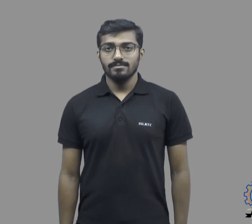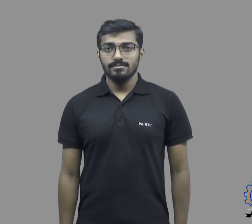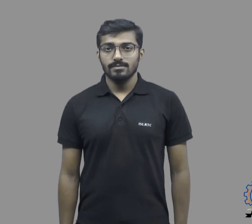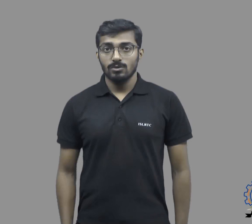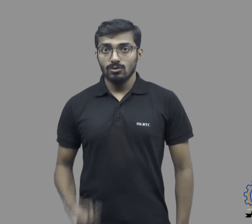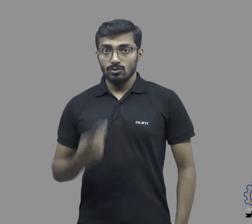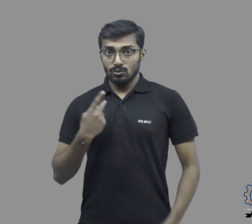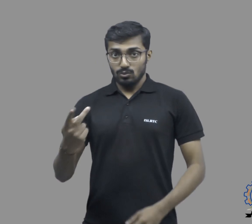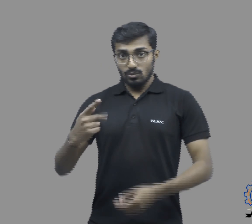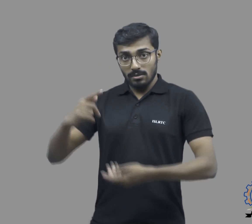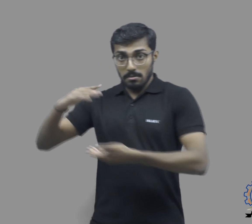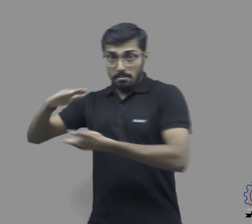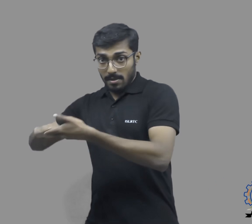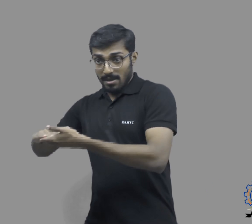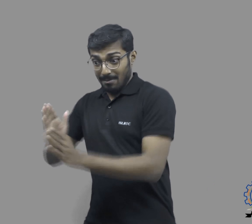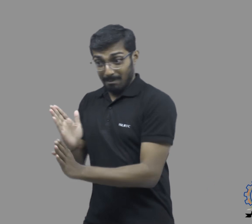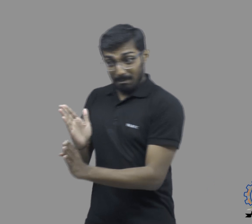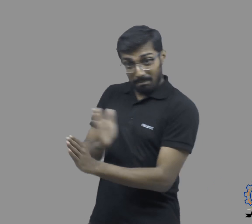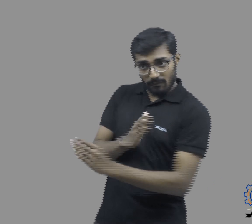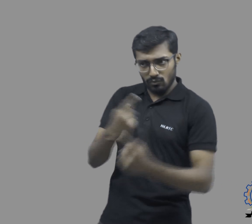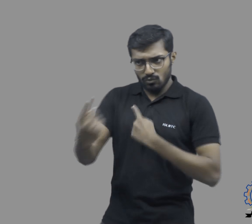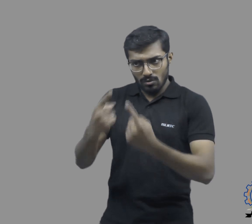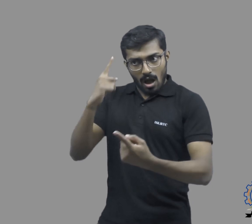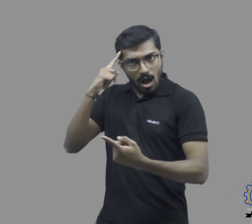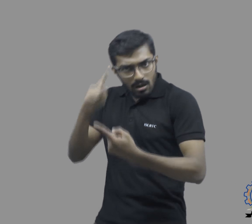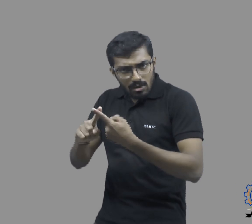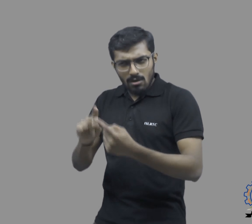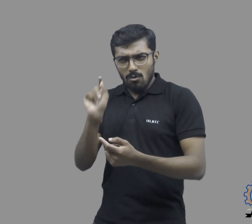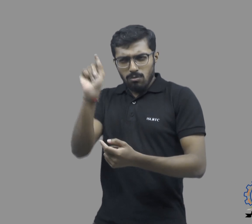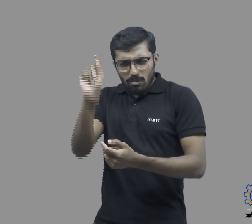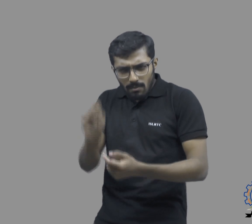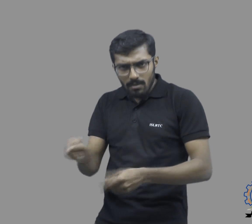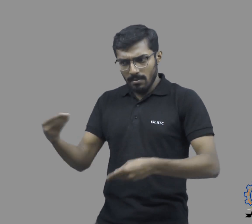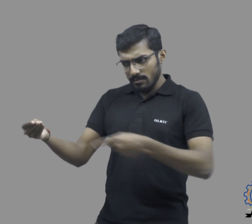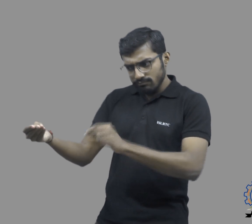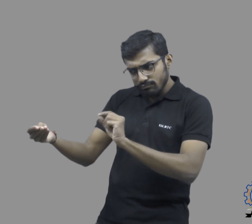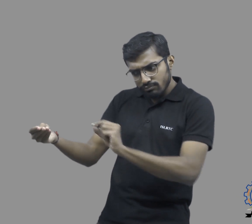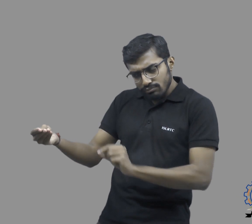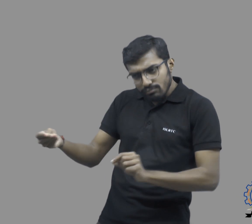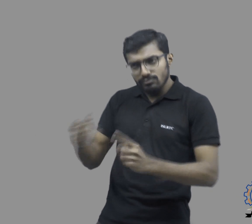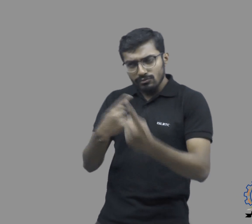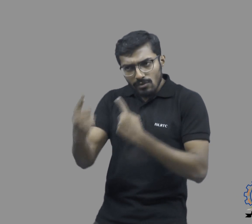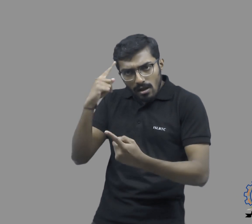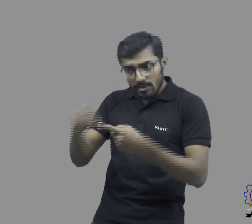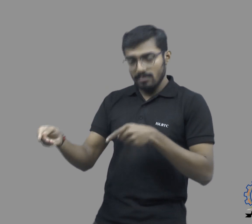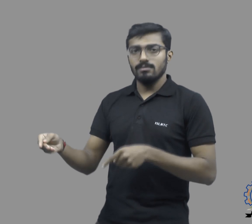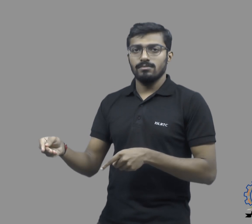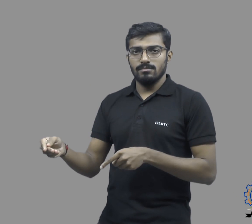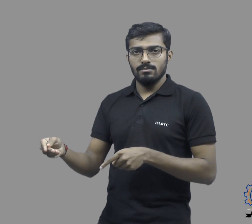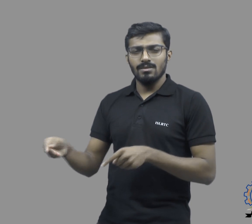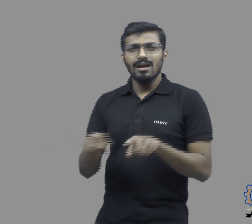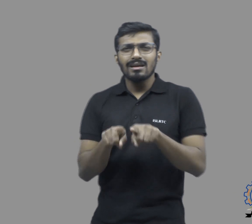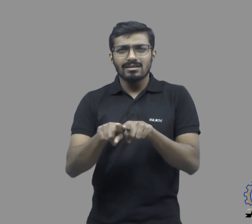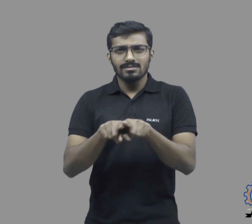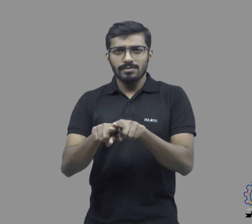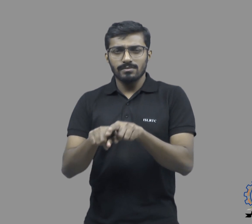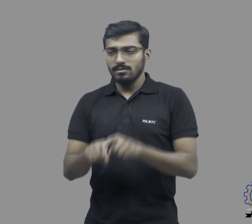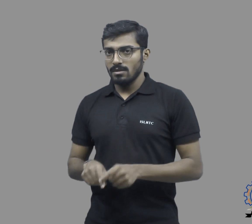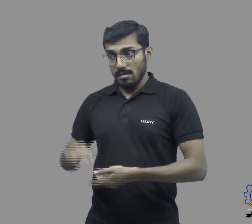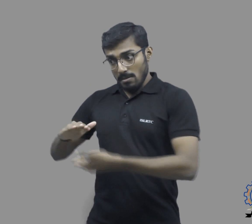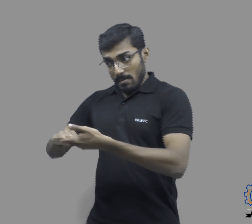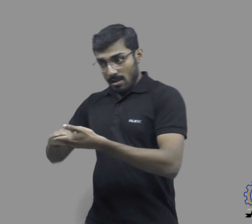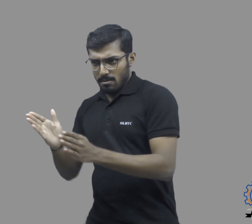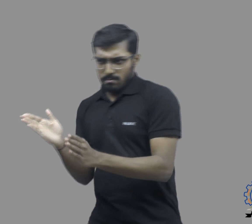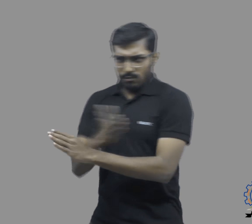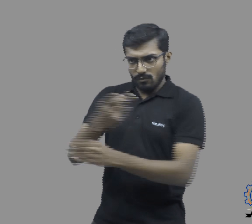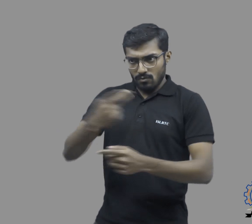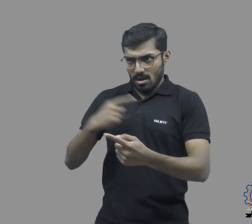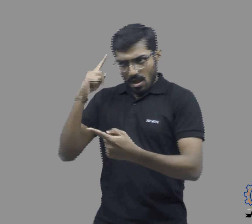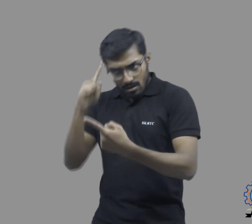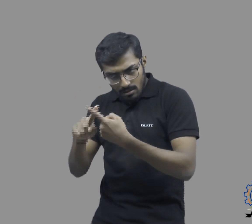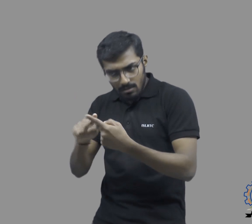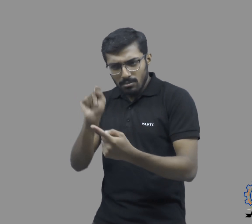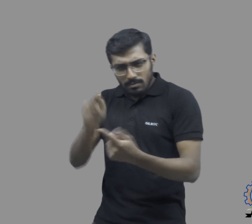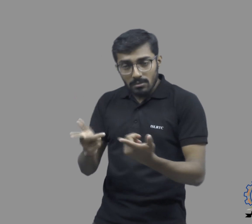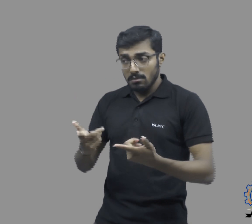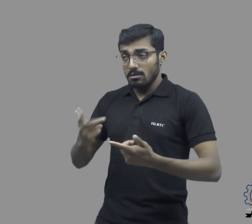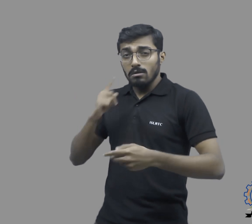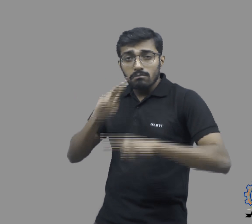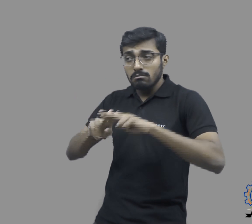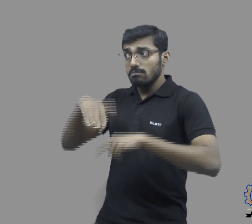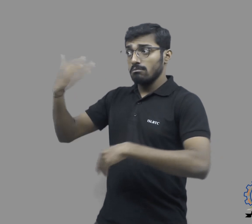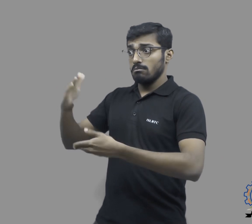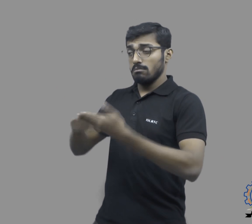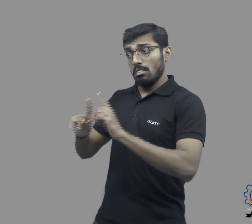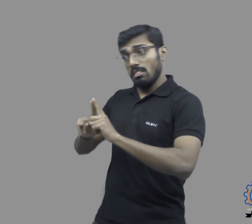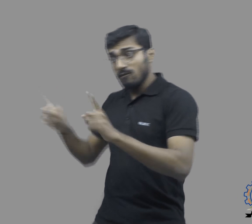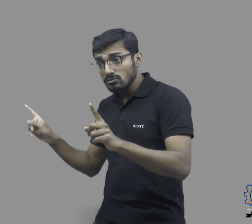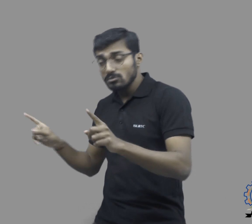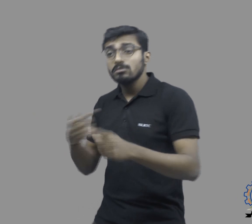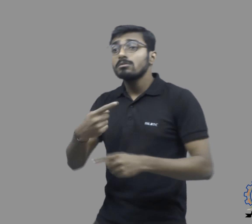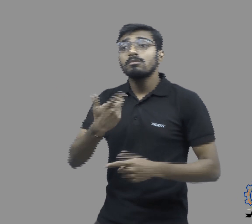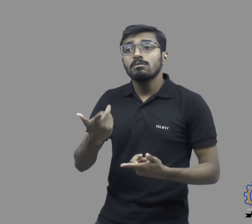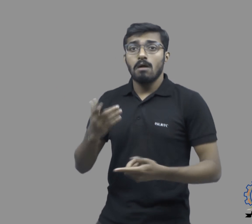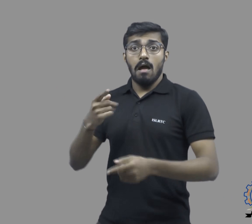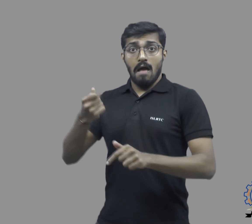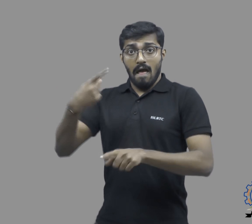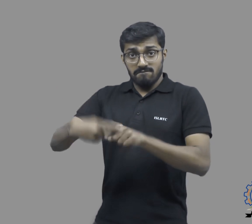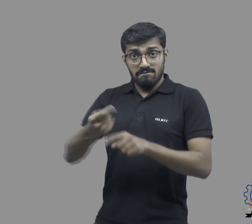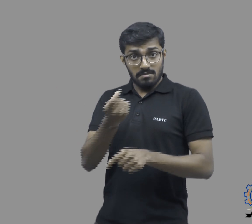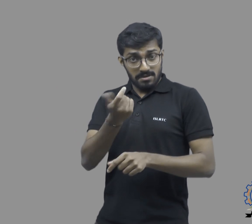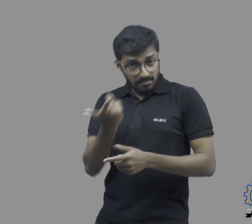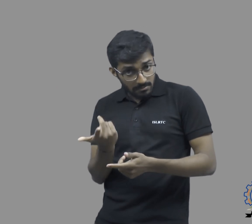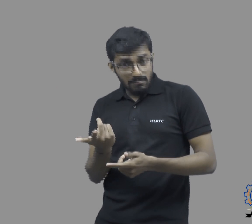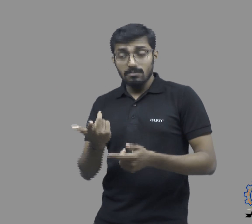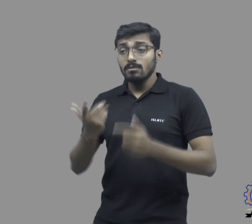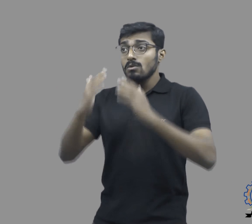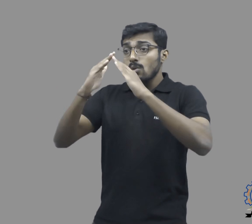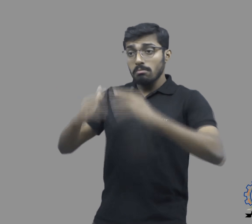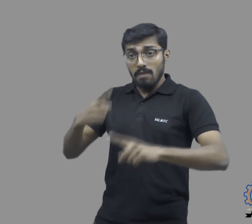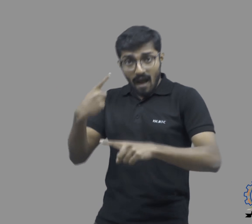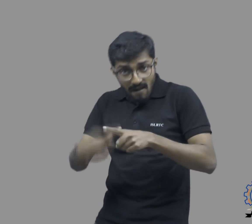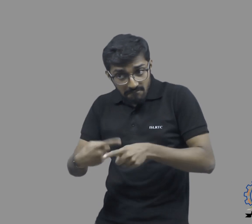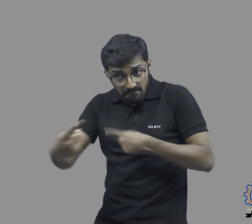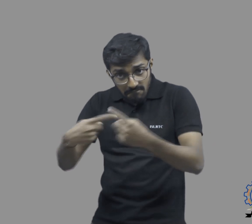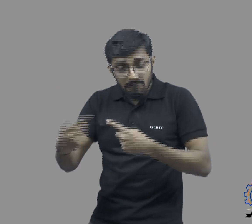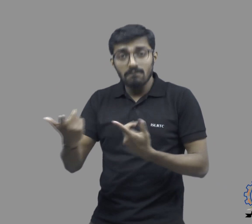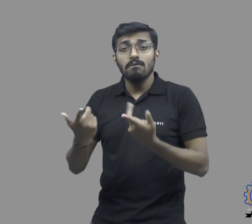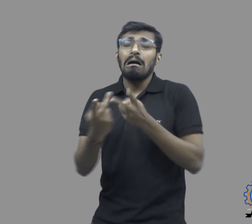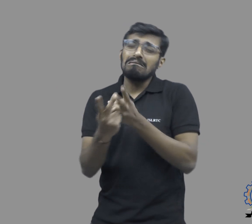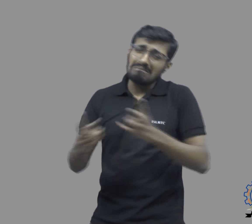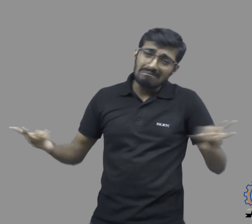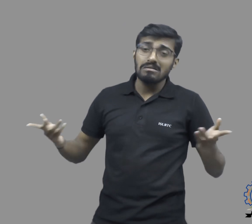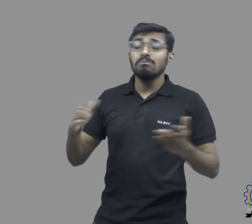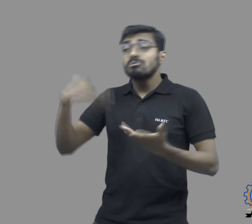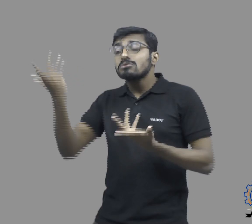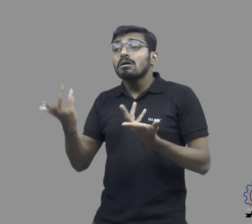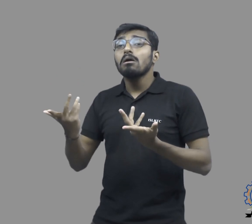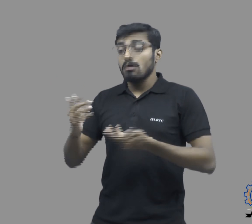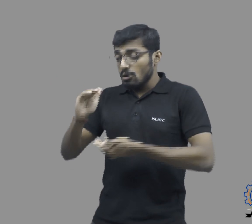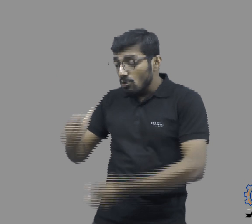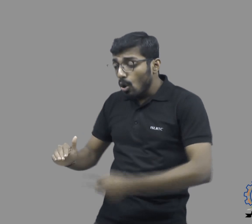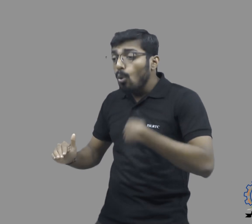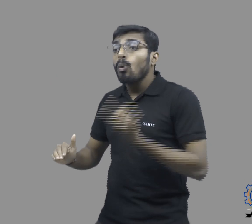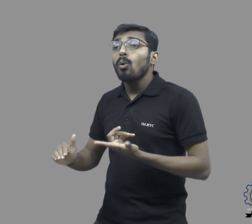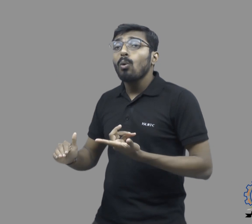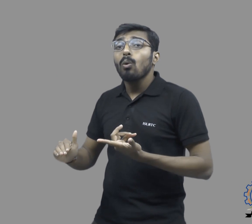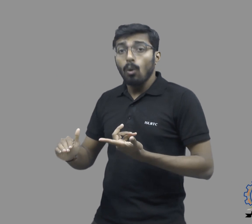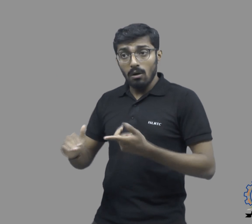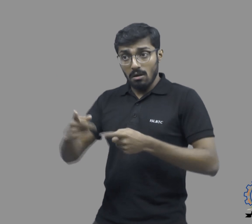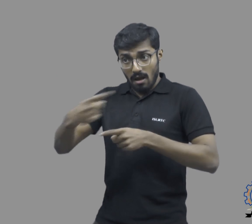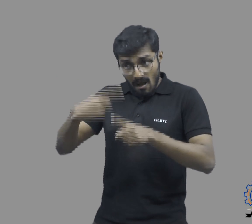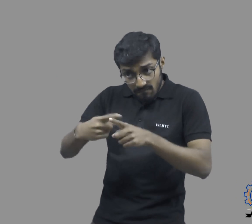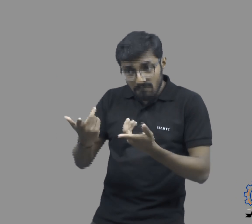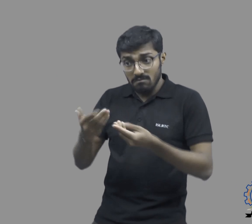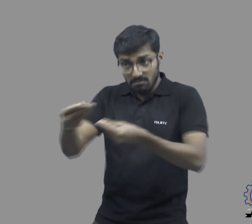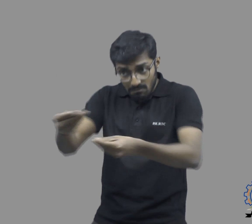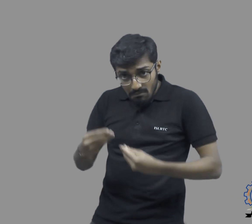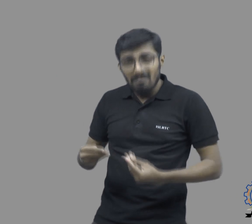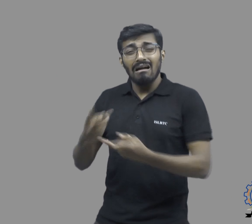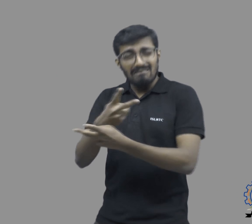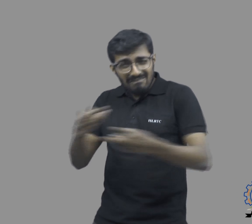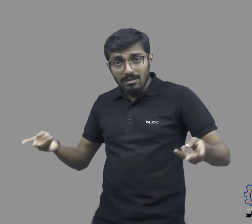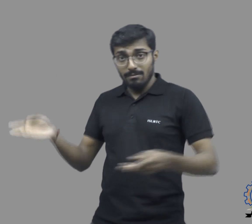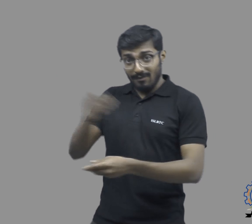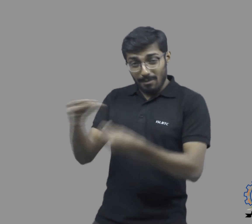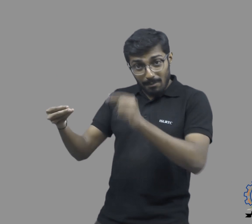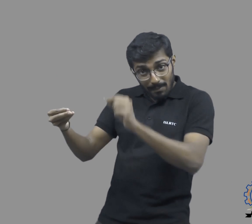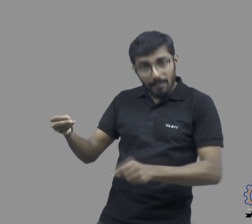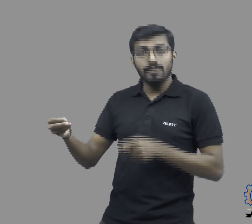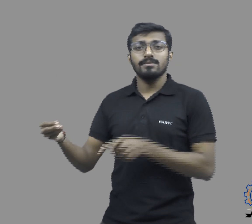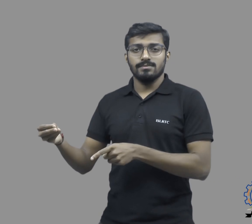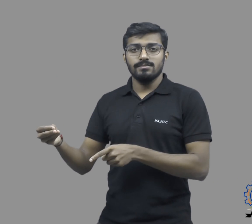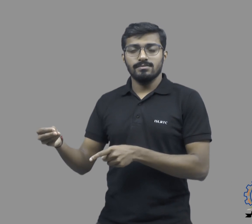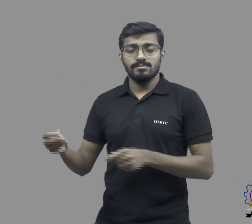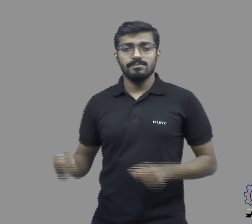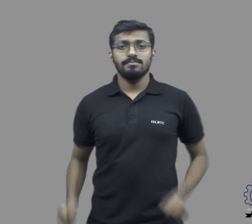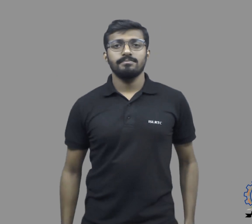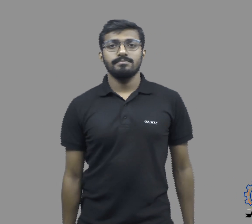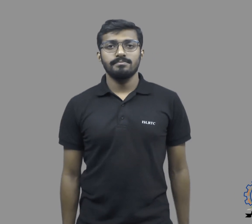Antenuptial Agreement